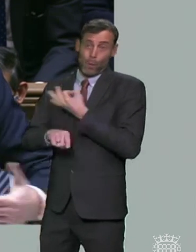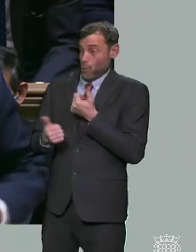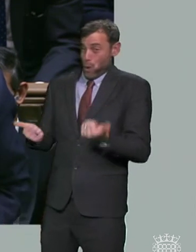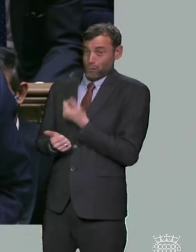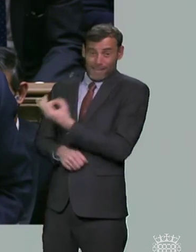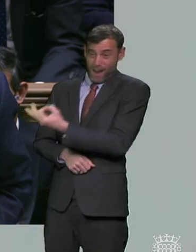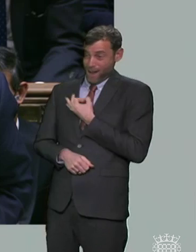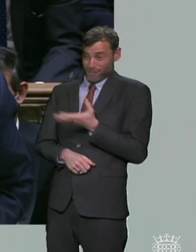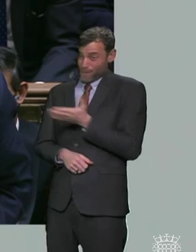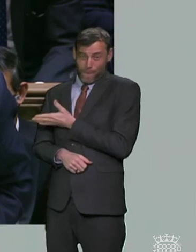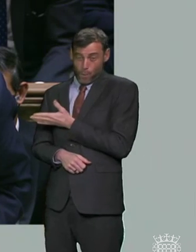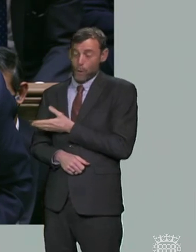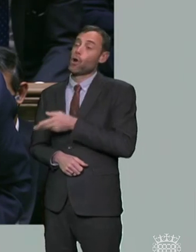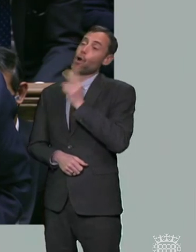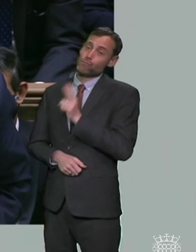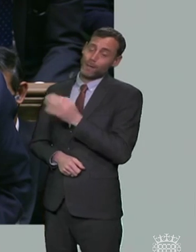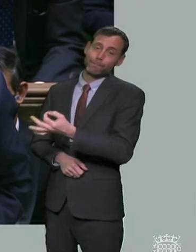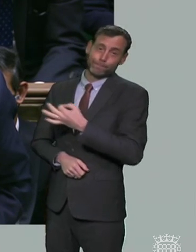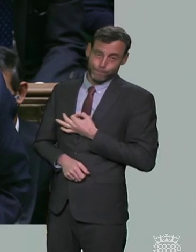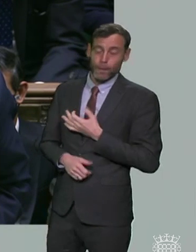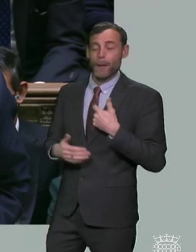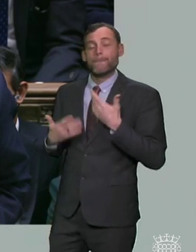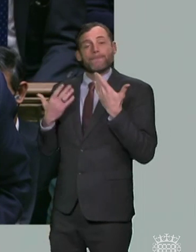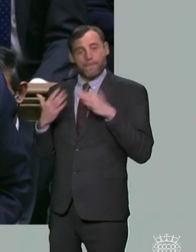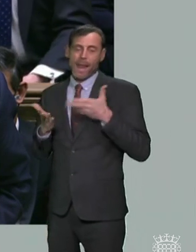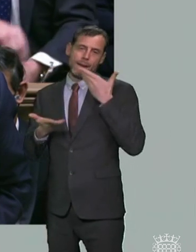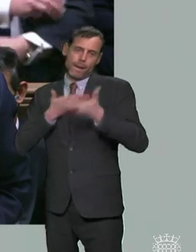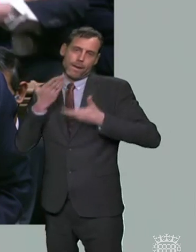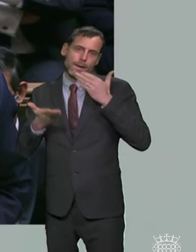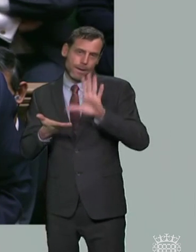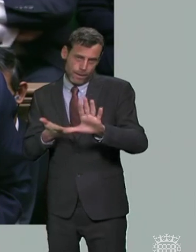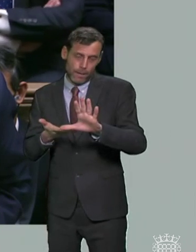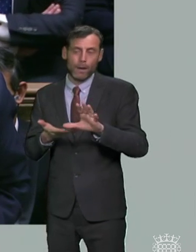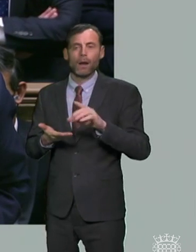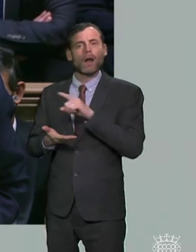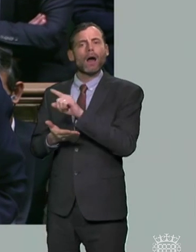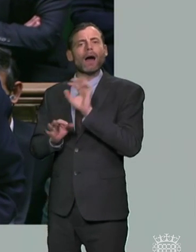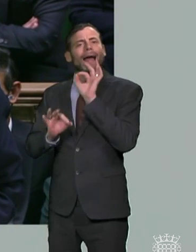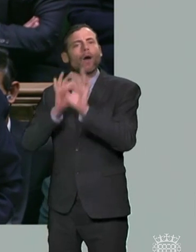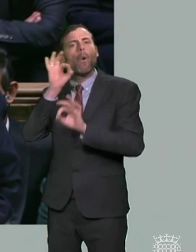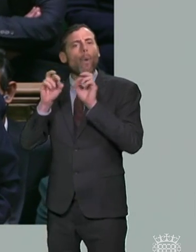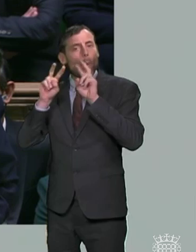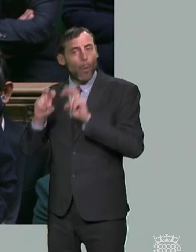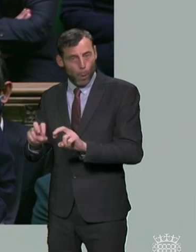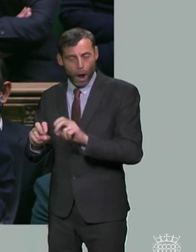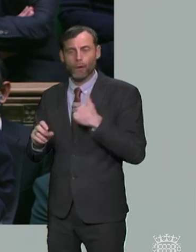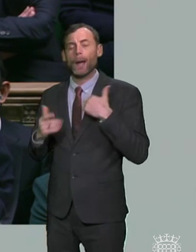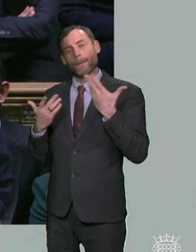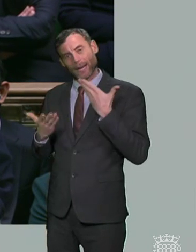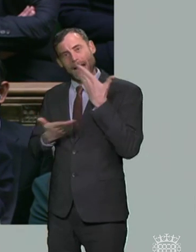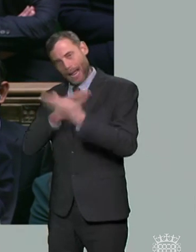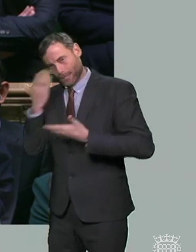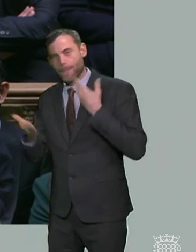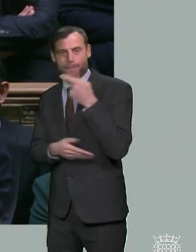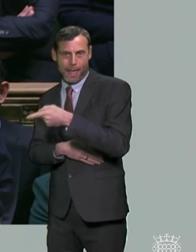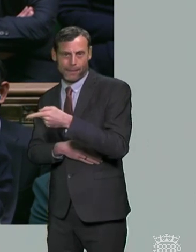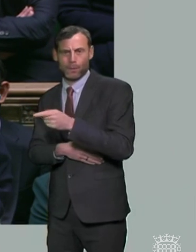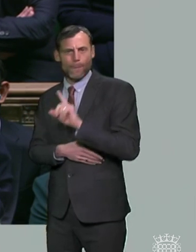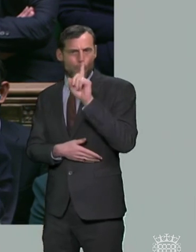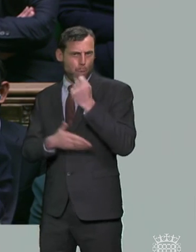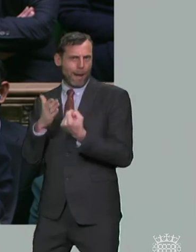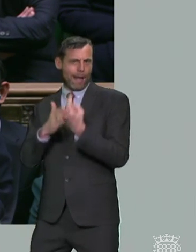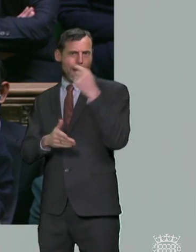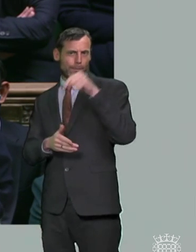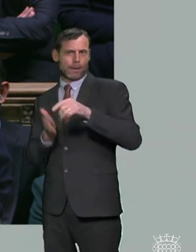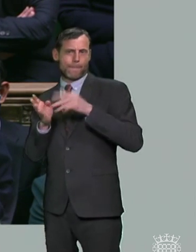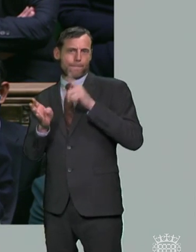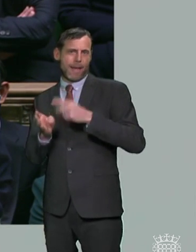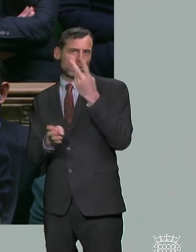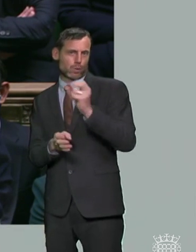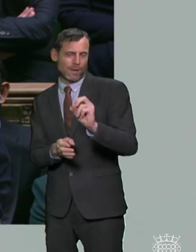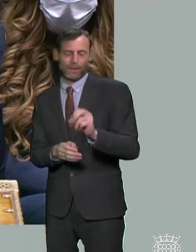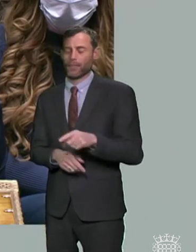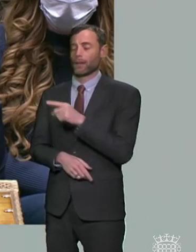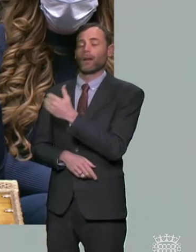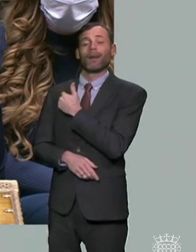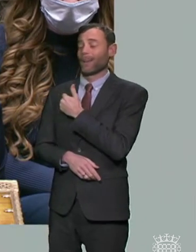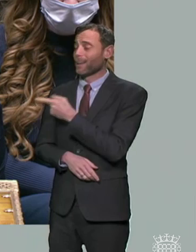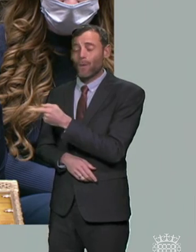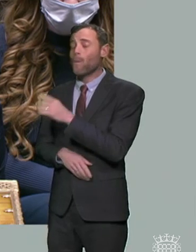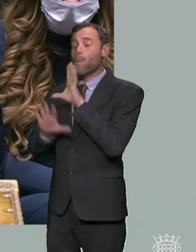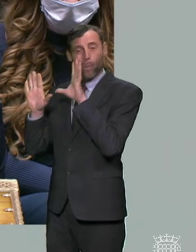We have answered that: it is for the inquiry to come forward with an explanation of what happened, and I am afraid that he simply must wait.